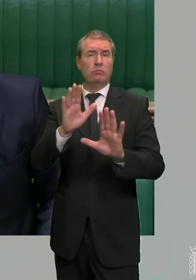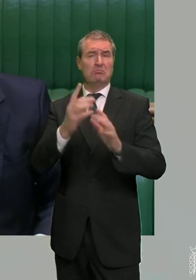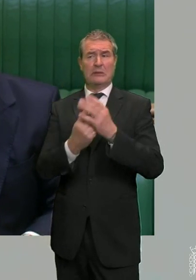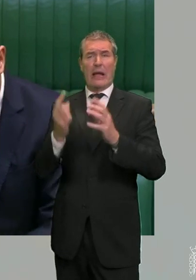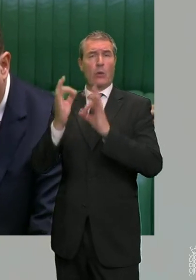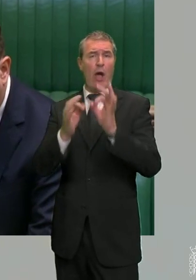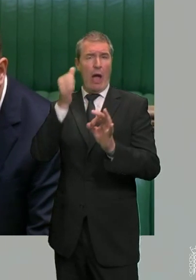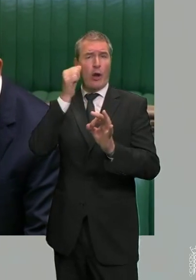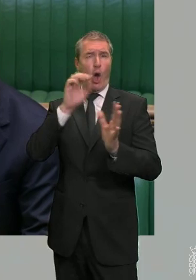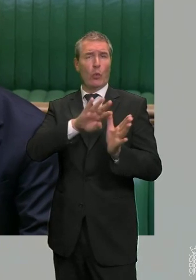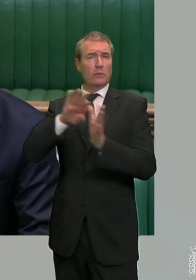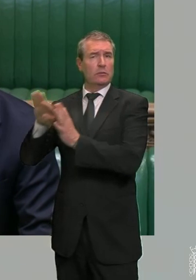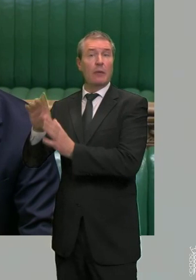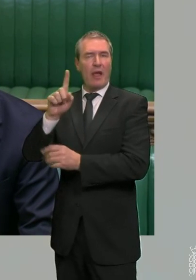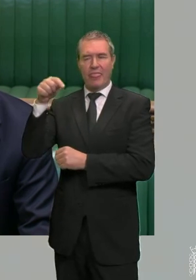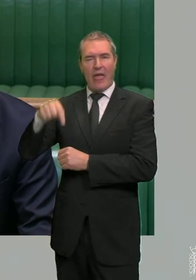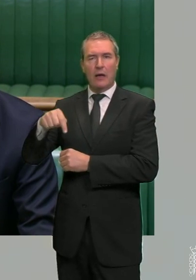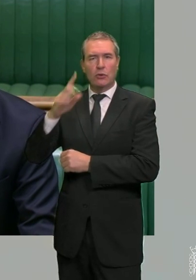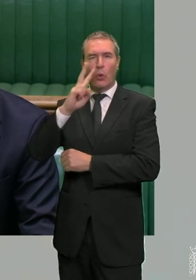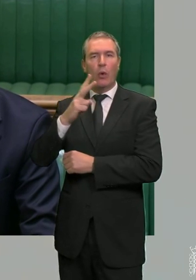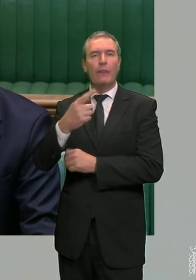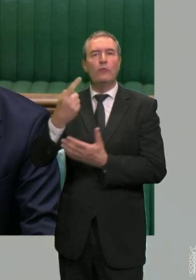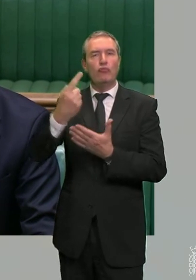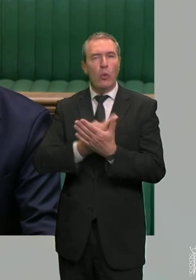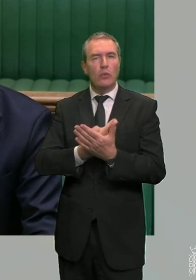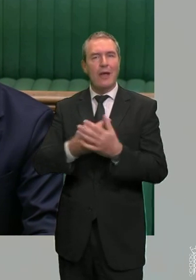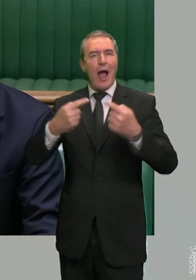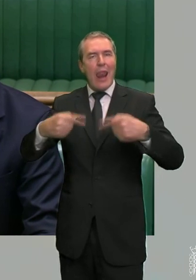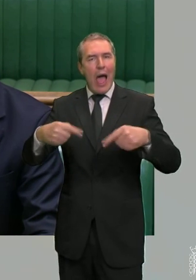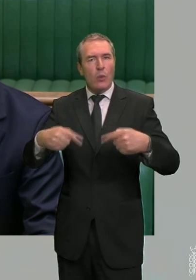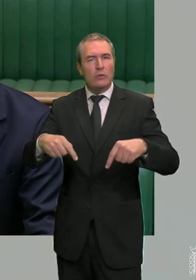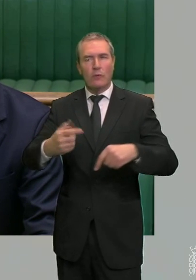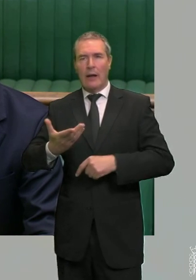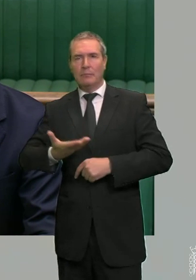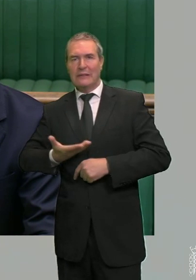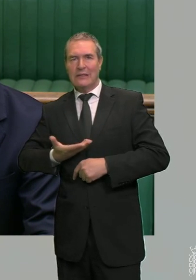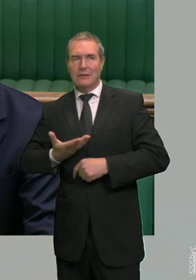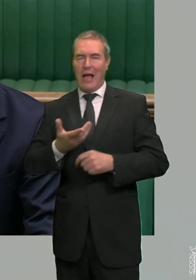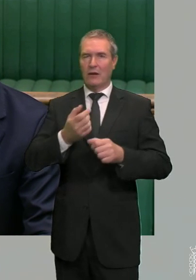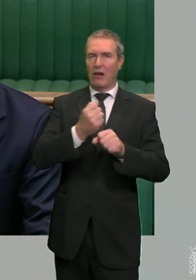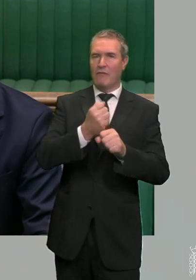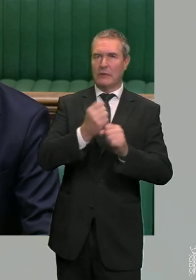That inquiry is not even looking at the lobbying rules; I am not sure it is looking at very much at all.